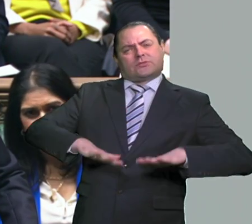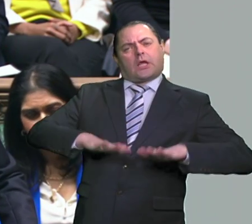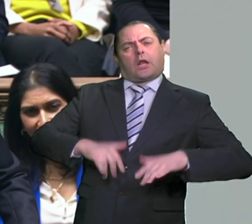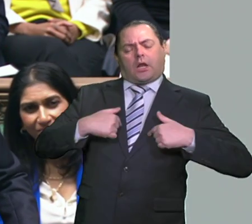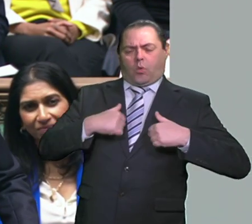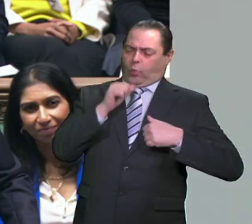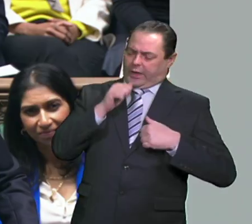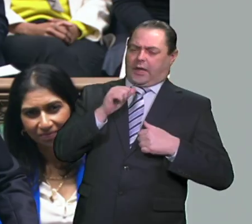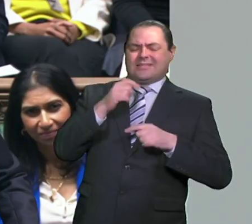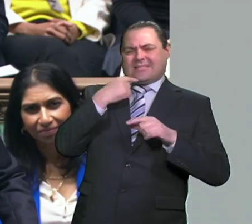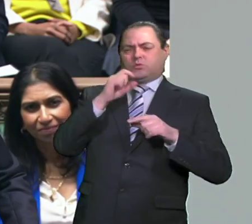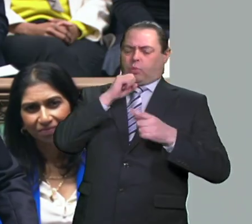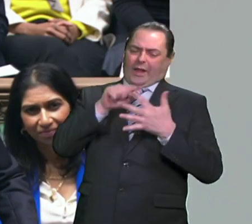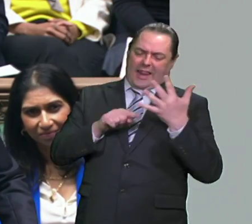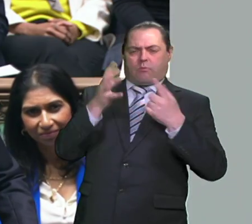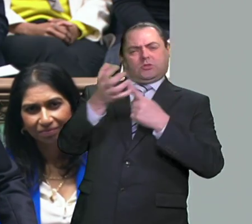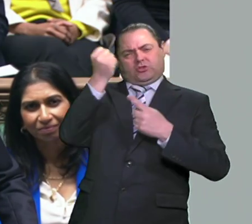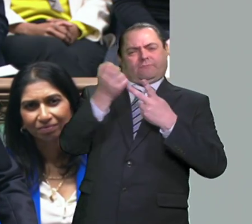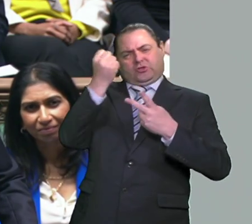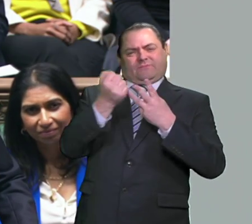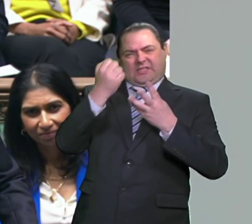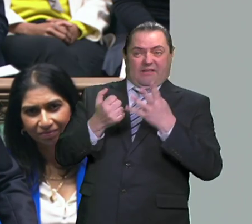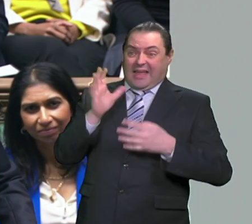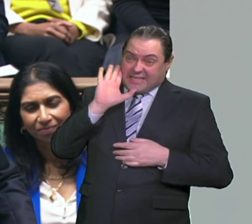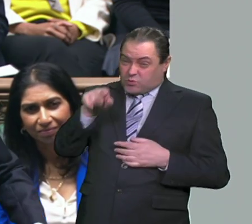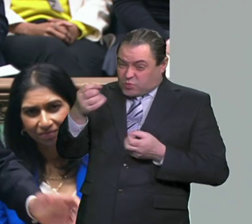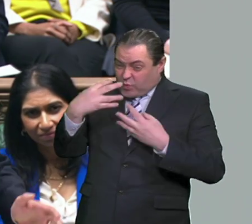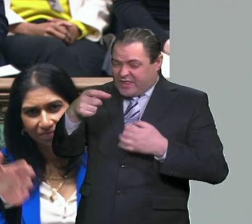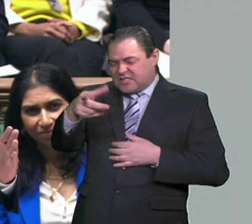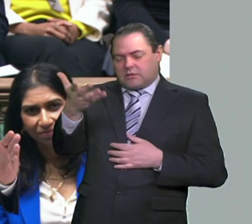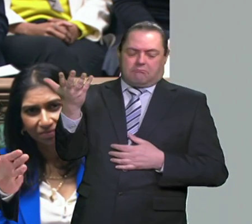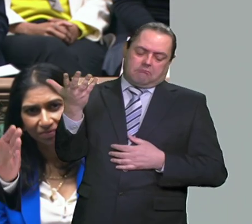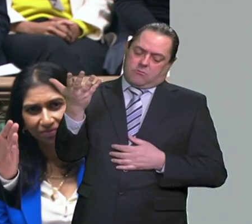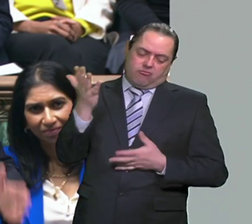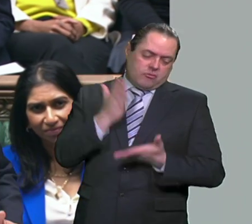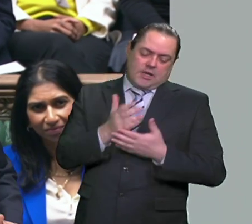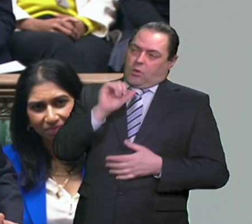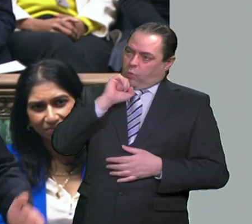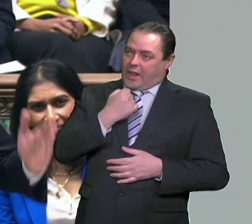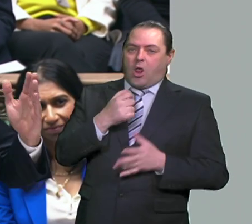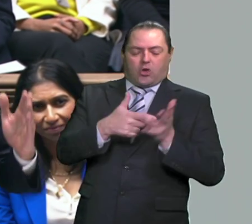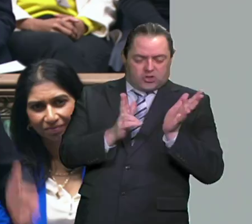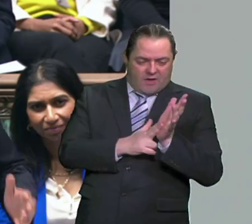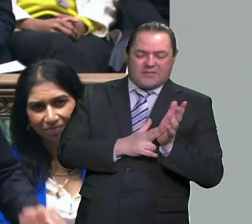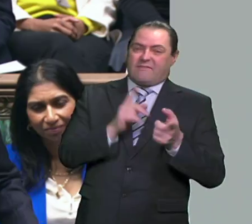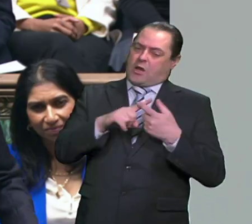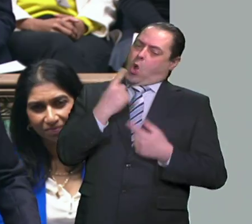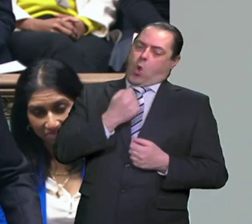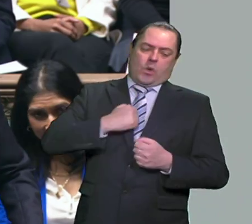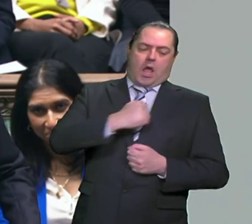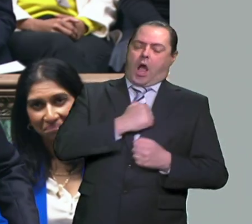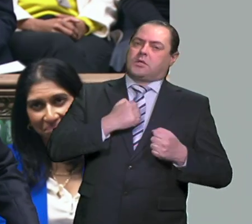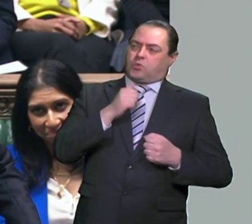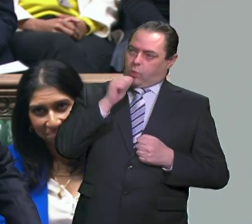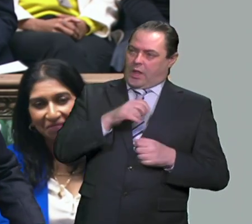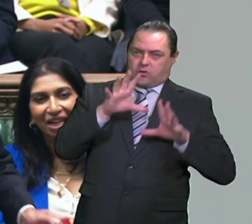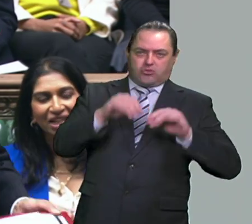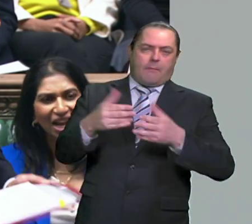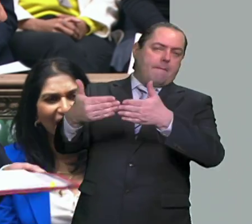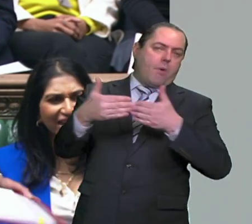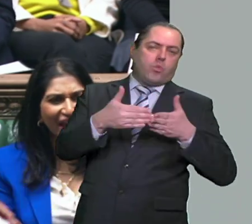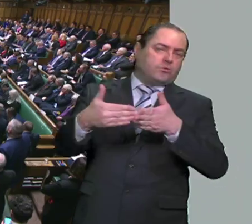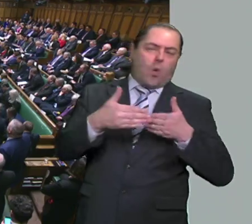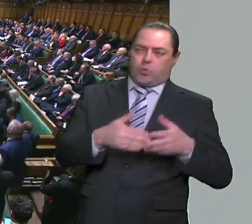We are delivering on what we said. It is crystal clear from listening to this that it will be the Conservatives, and only the Conservatives, who stop the boats.